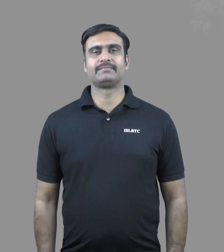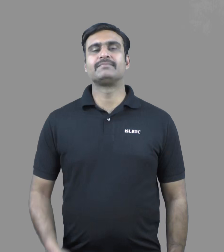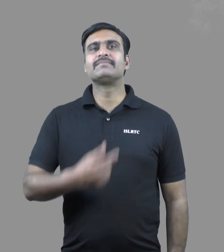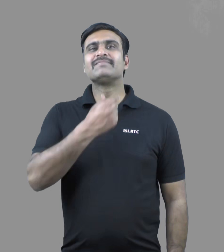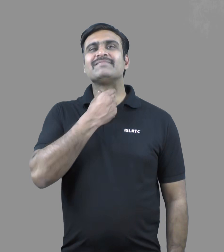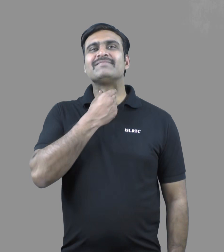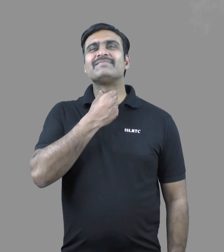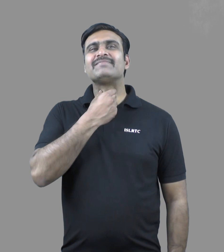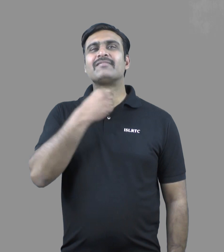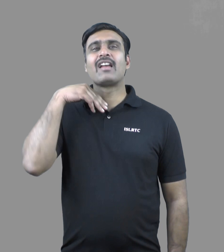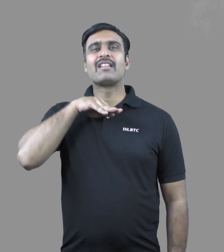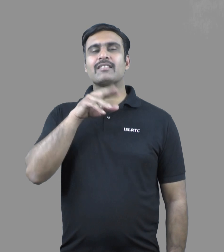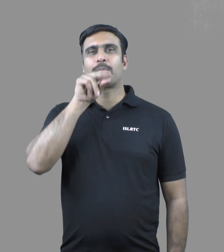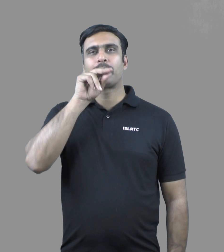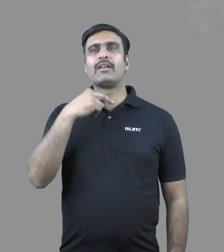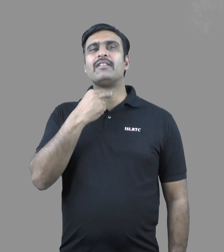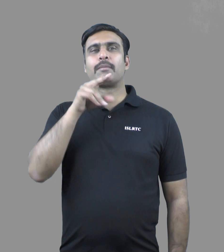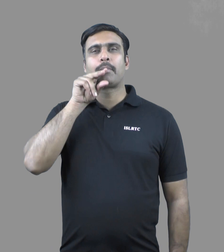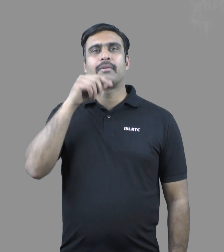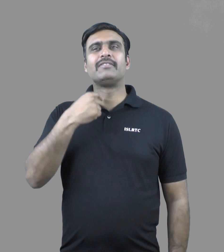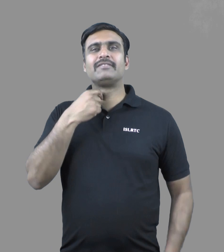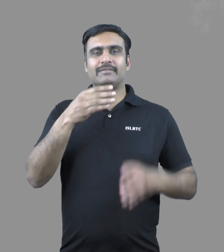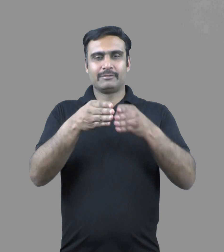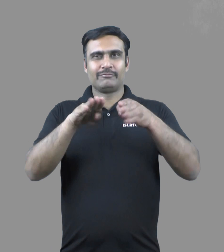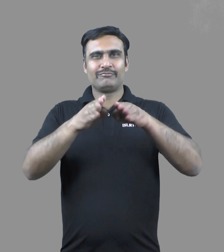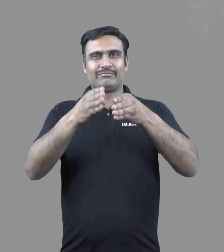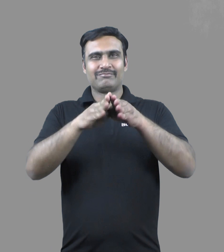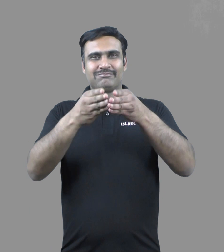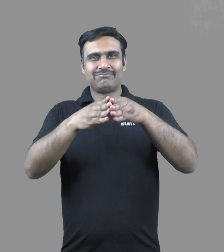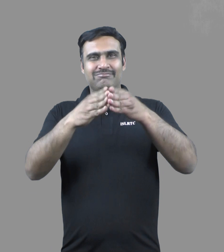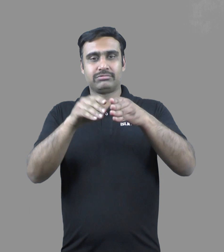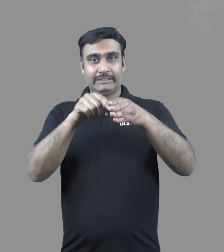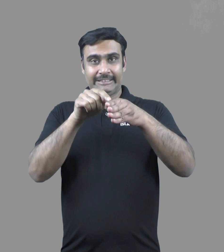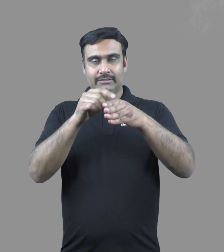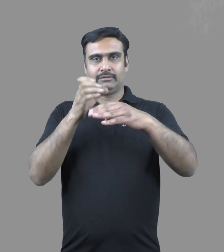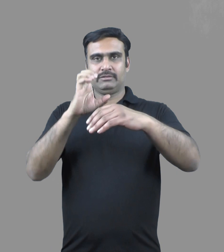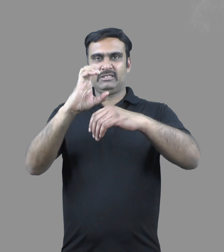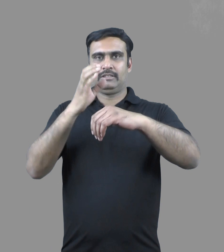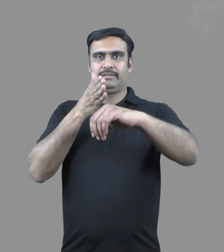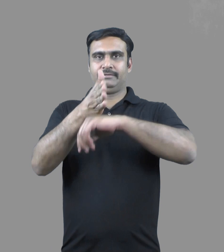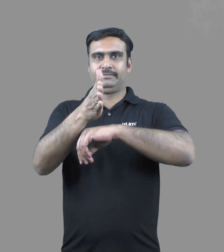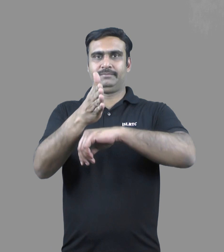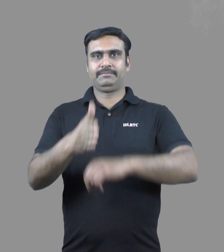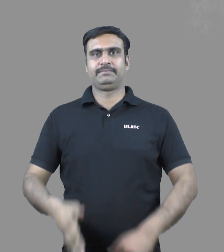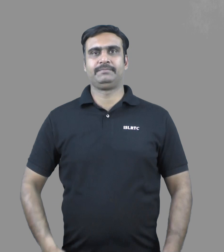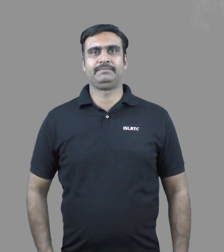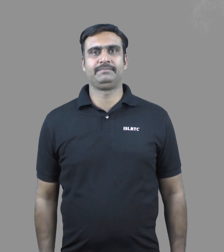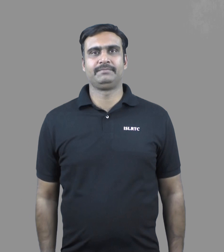Laryngeal Cancer